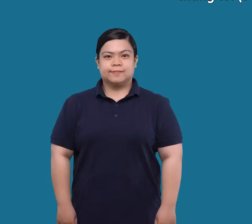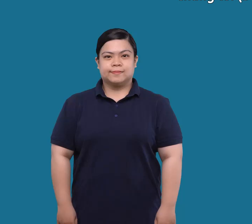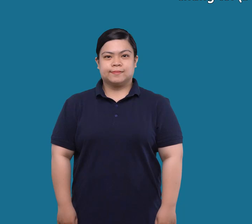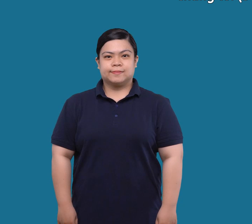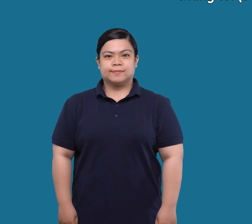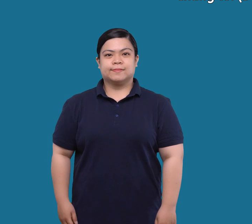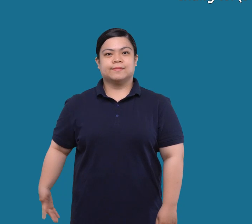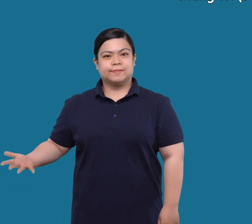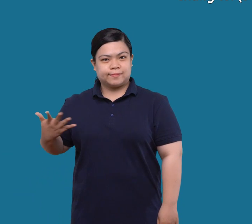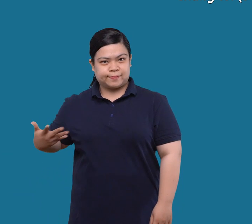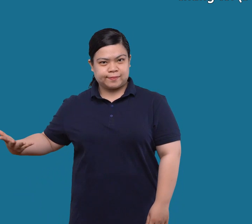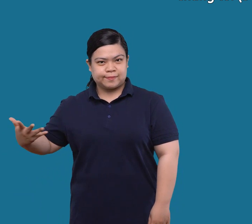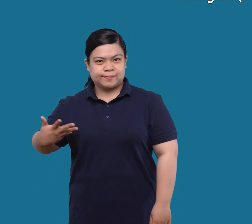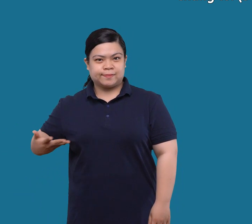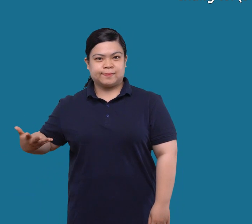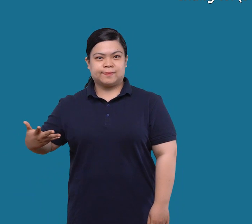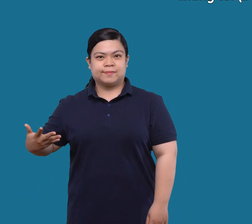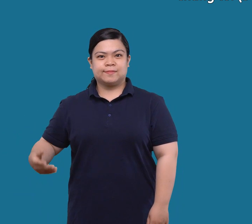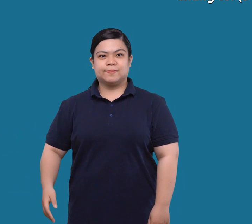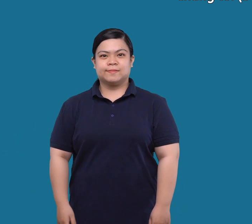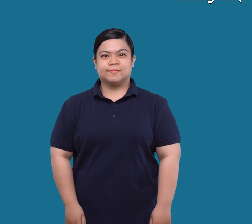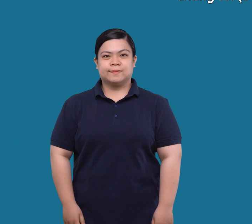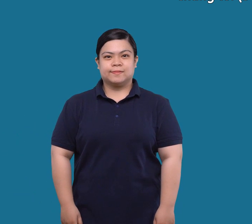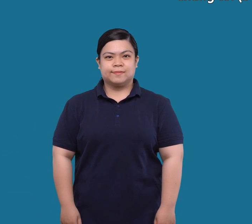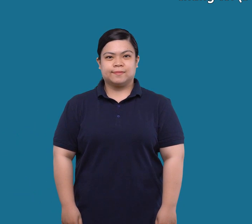chúng tôi (5 người) (đại từ)